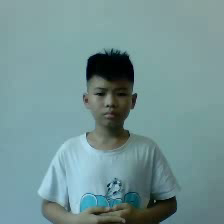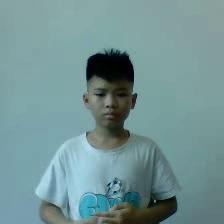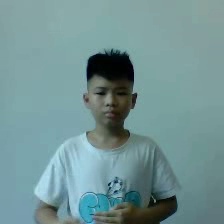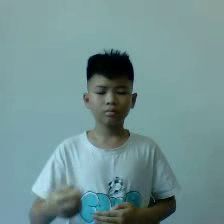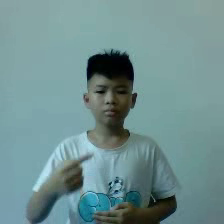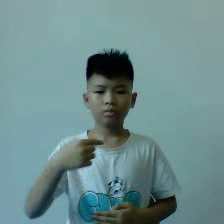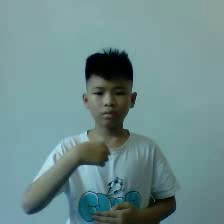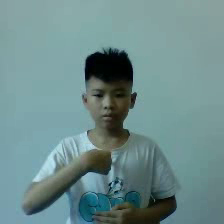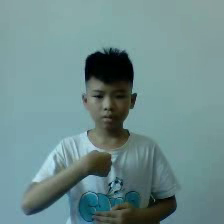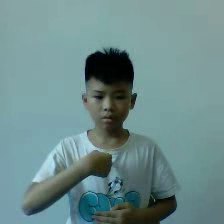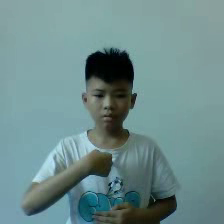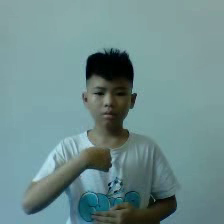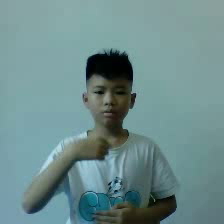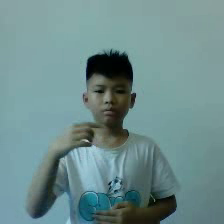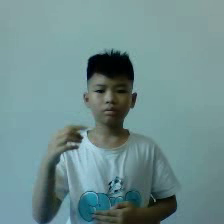Tôi